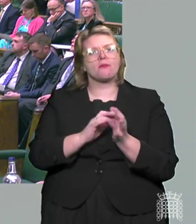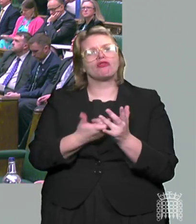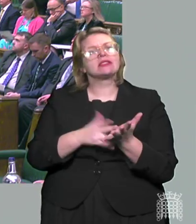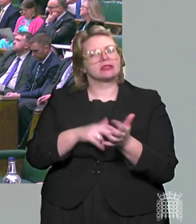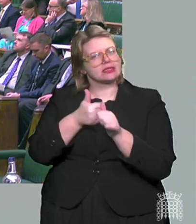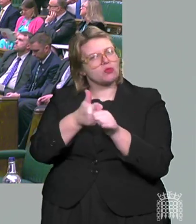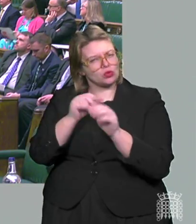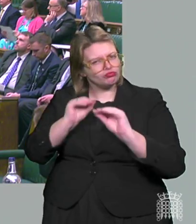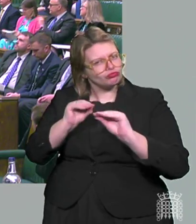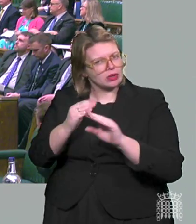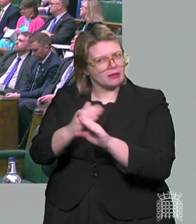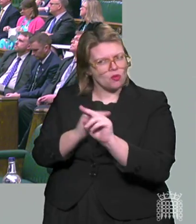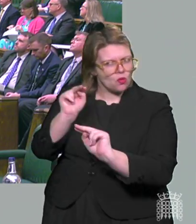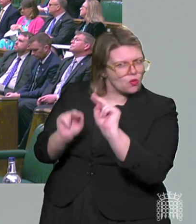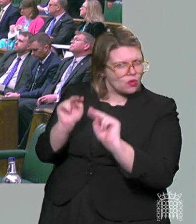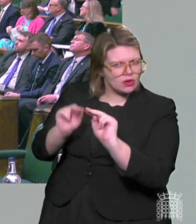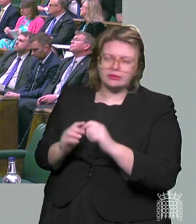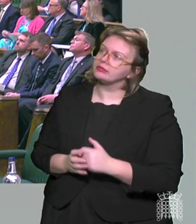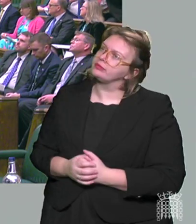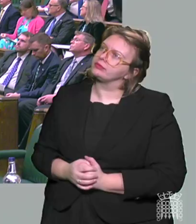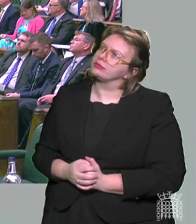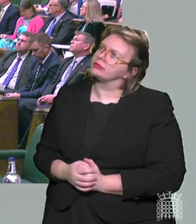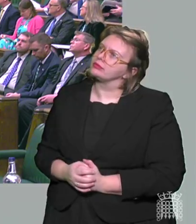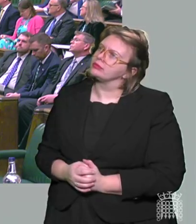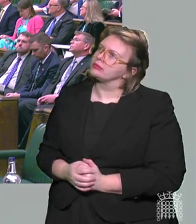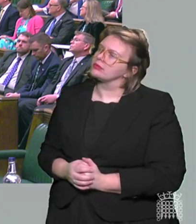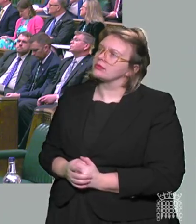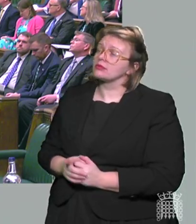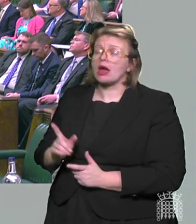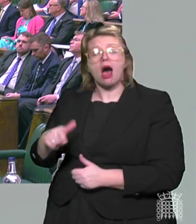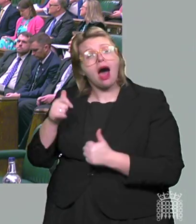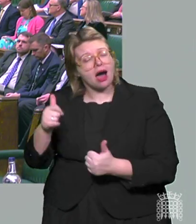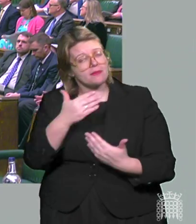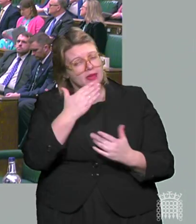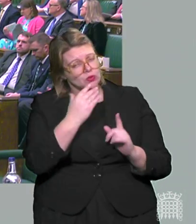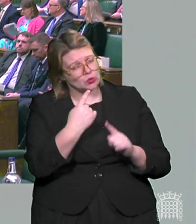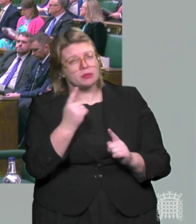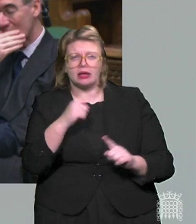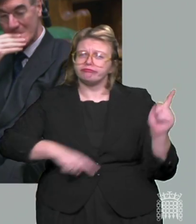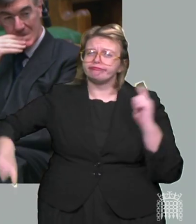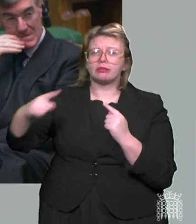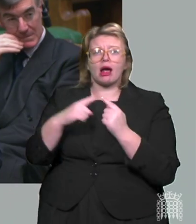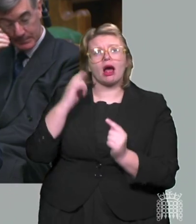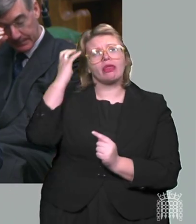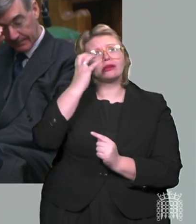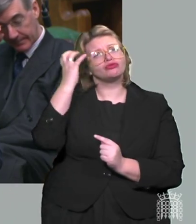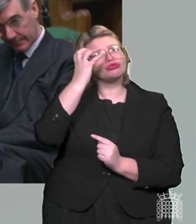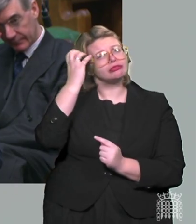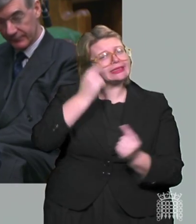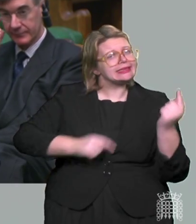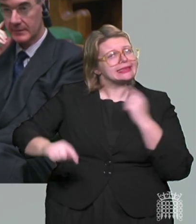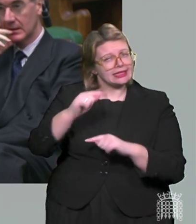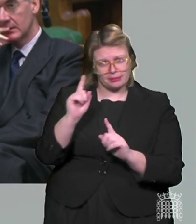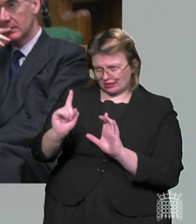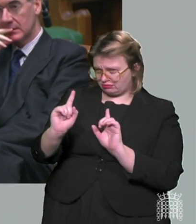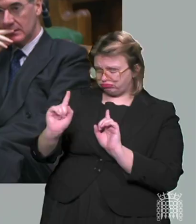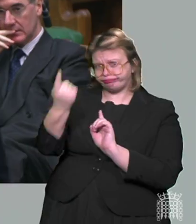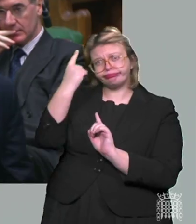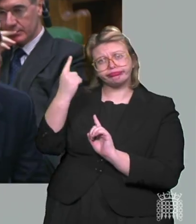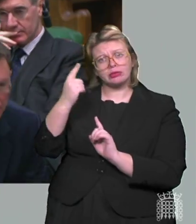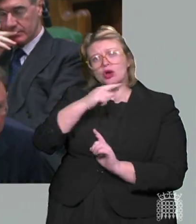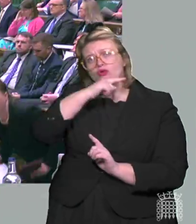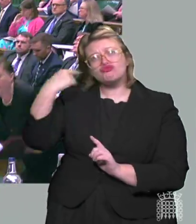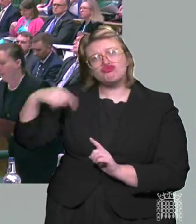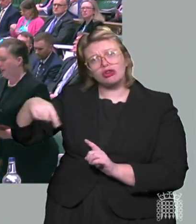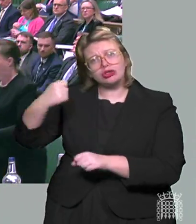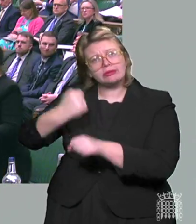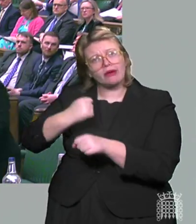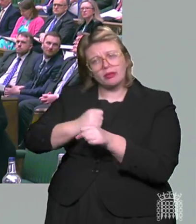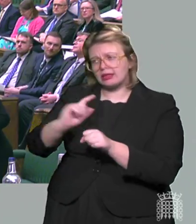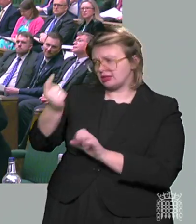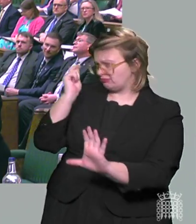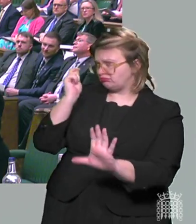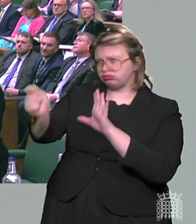What assessment has the Attorney General made of the international community’s progress in bringing Russian leadership to trial for the crime of aggression in Ukraine?